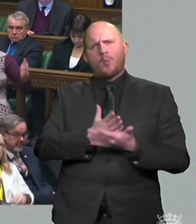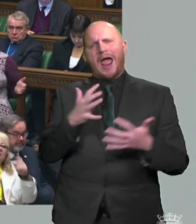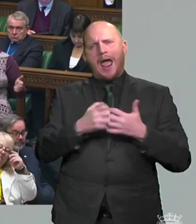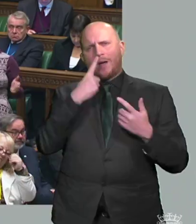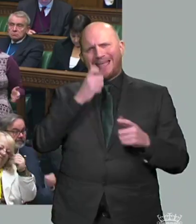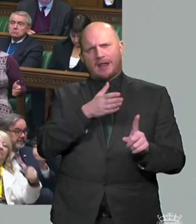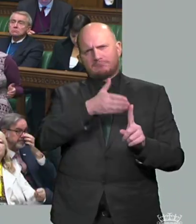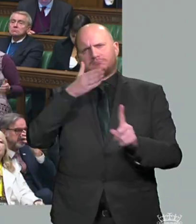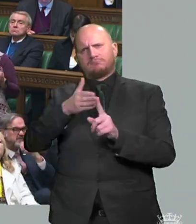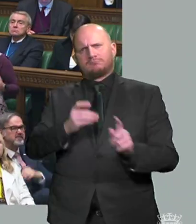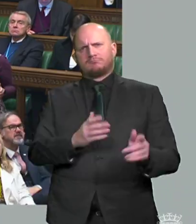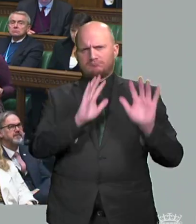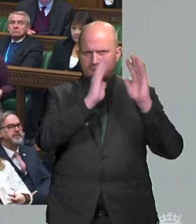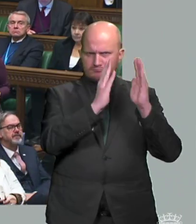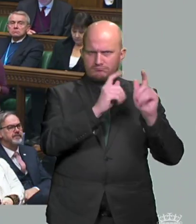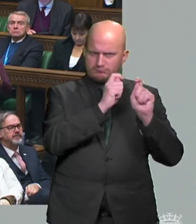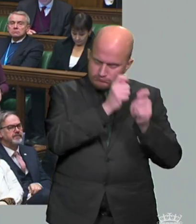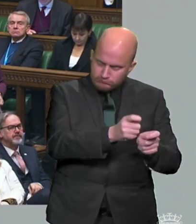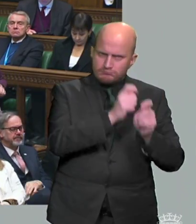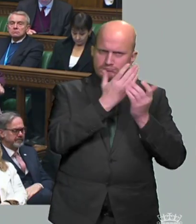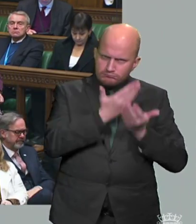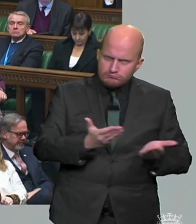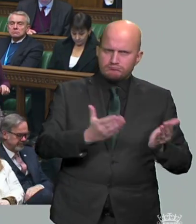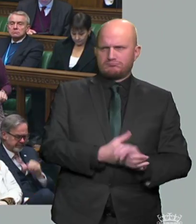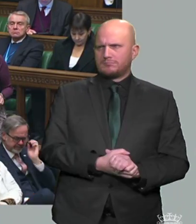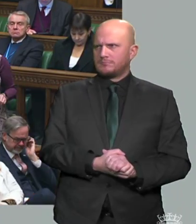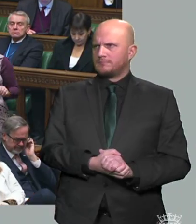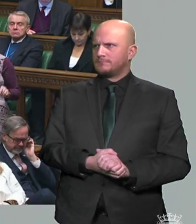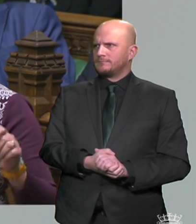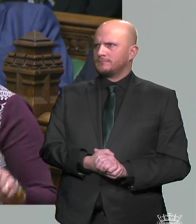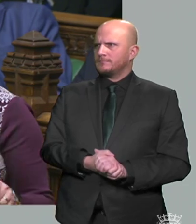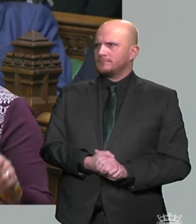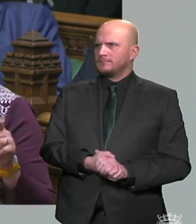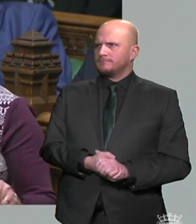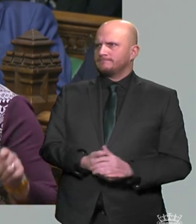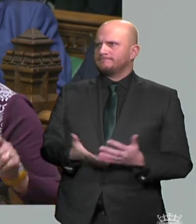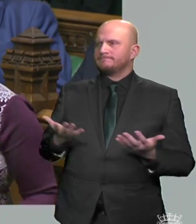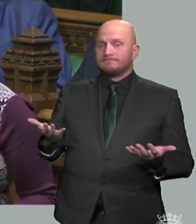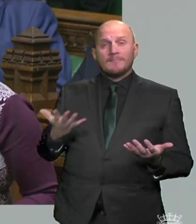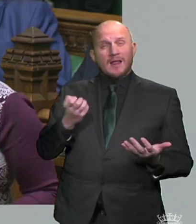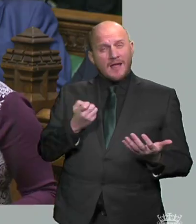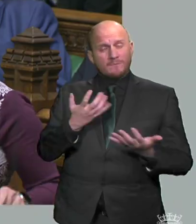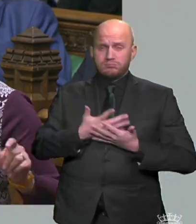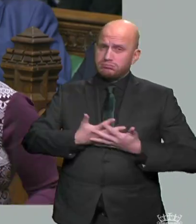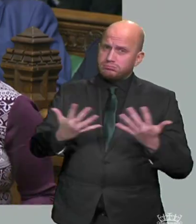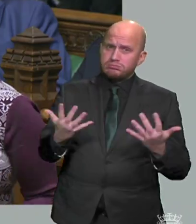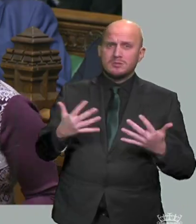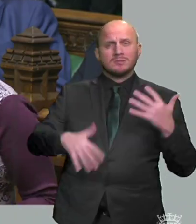Across these islands, people are suffering because of the woefully inadequate policies of the UK Tory Government.